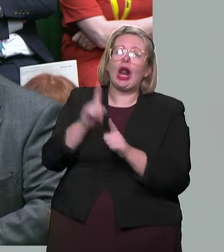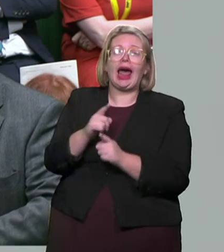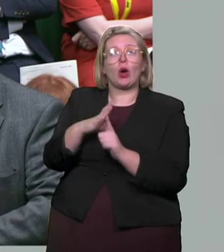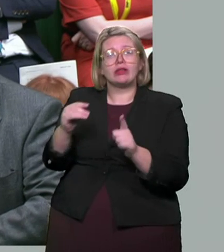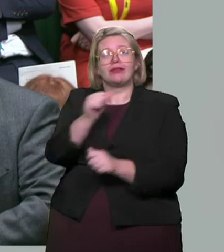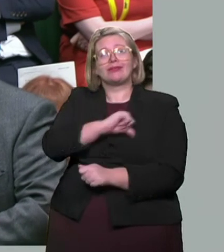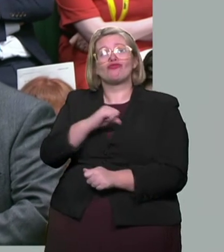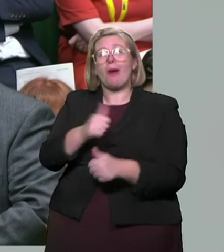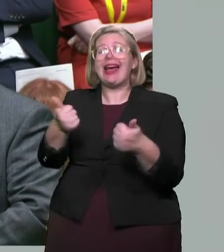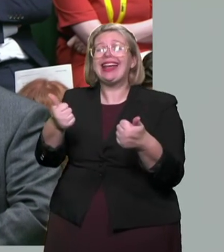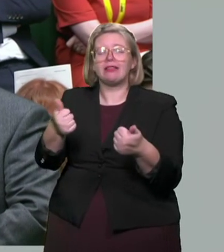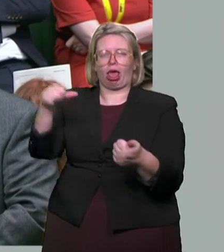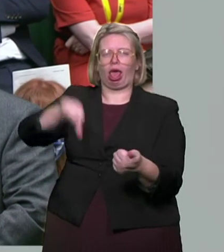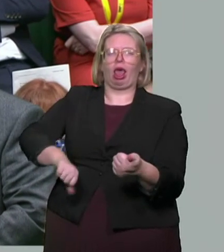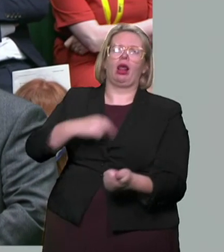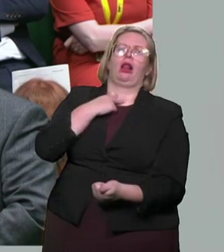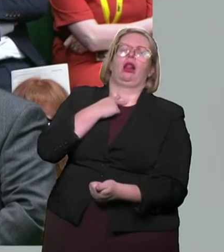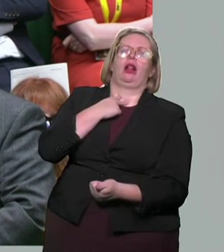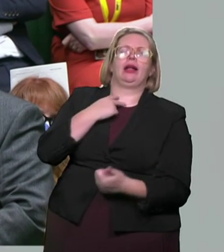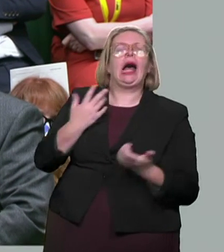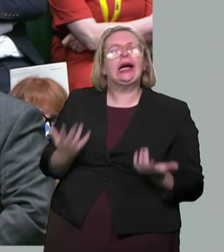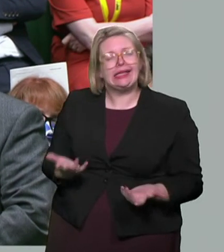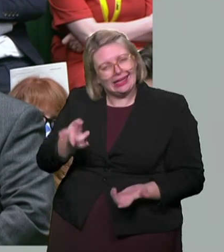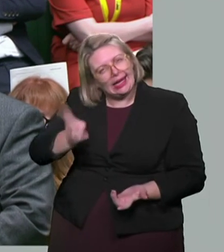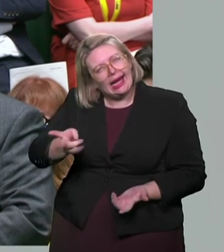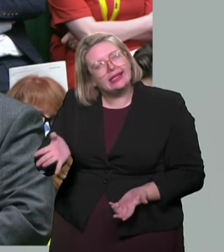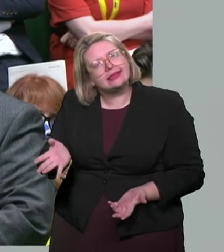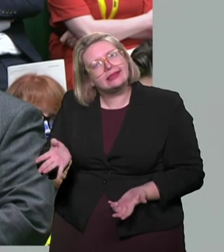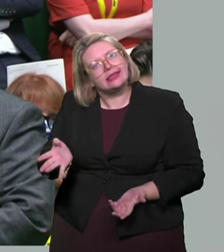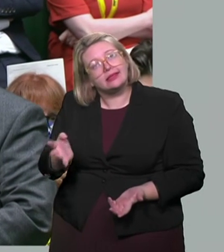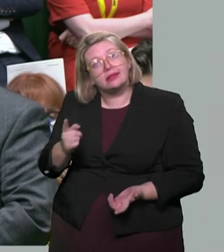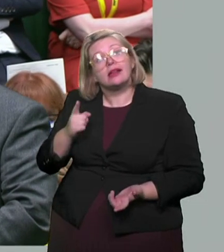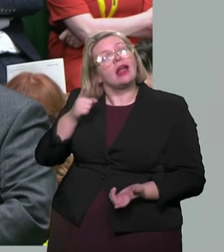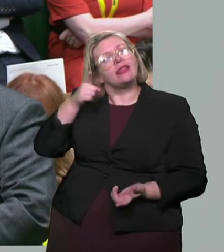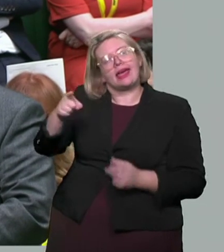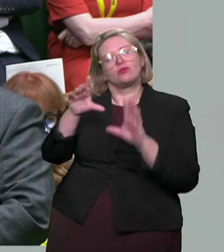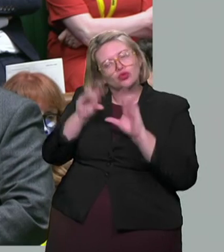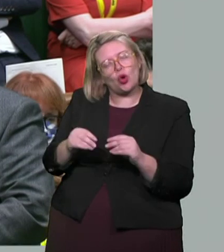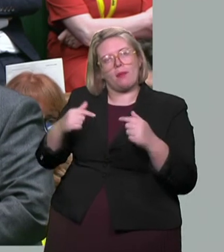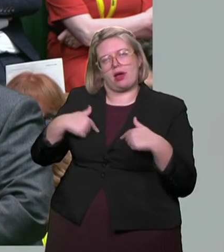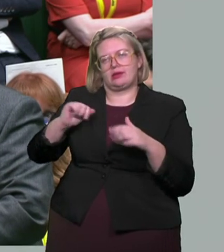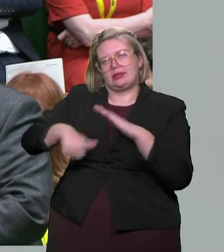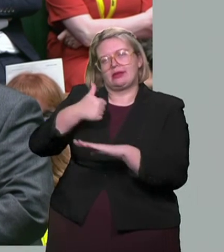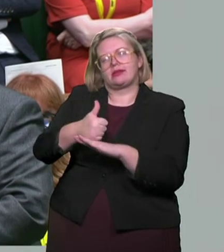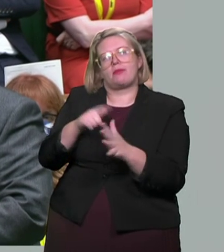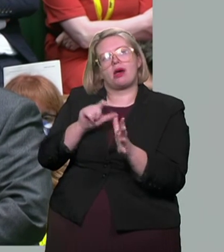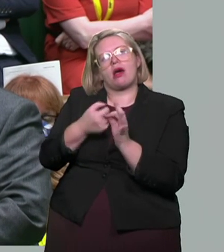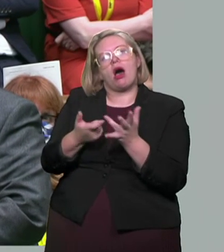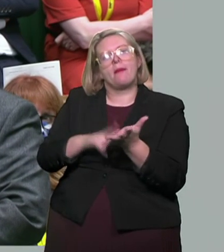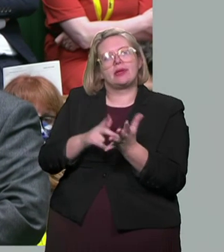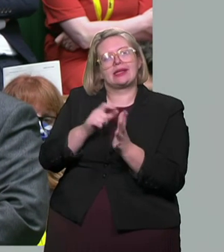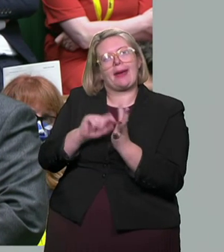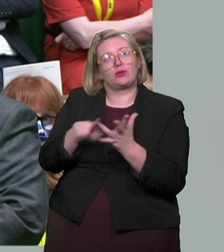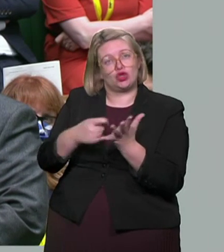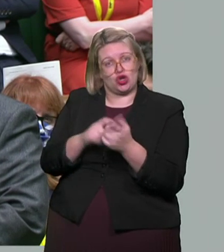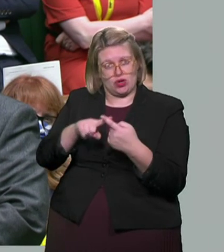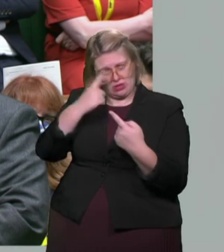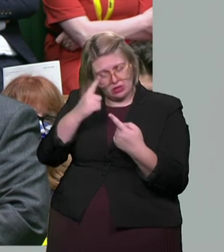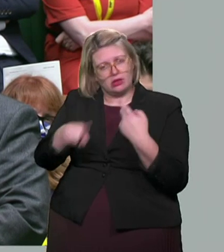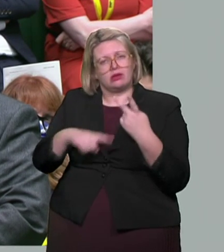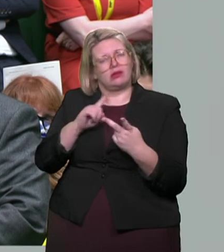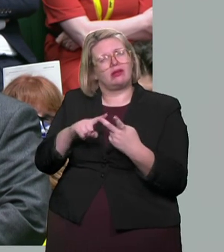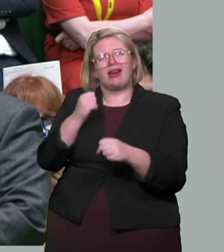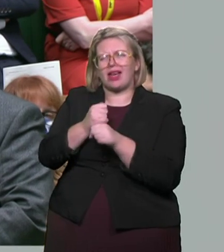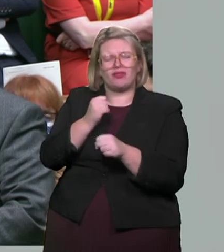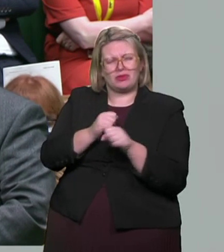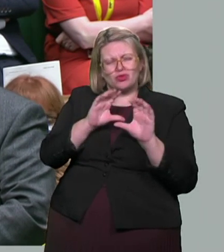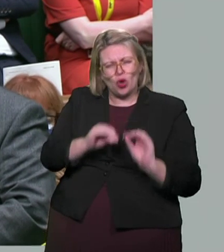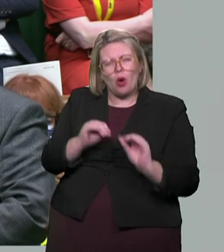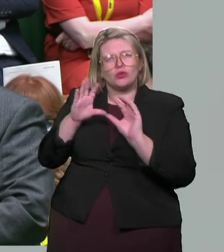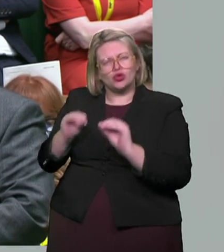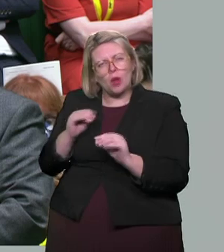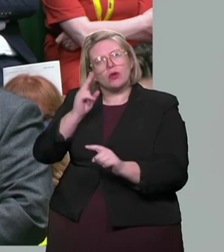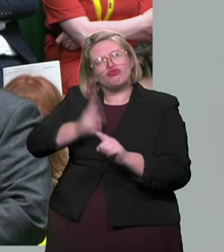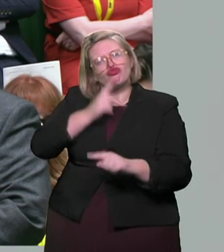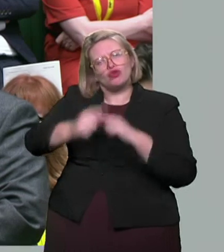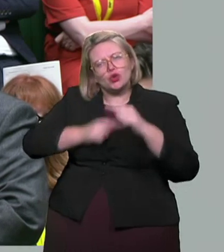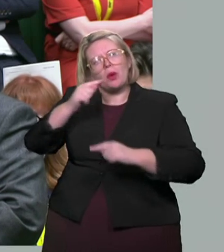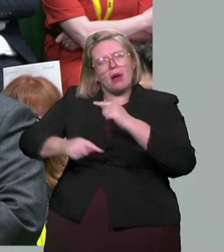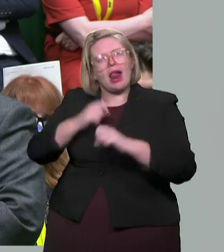It is bad enough that this UK Government are holding back carbon capture in Scotland, but they are proving an active barrier to renewable energy opportunities across the board.